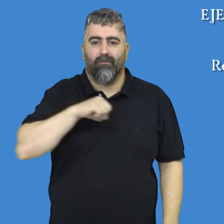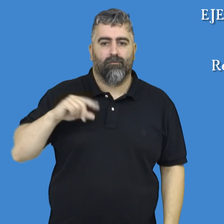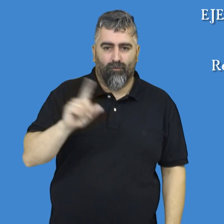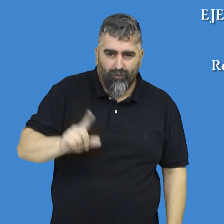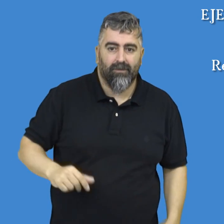no